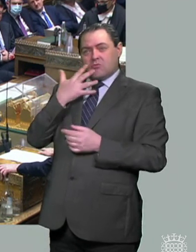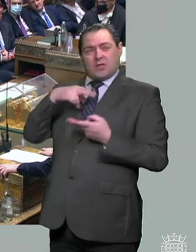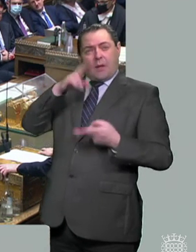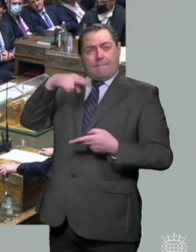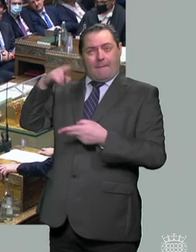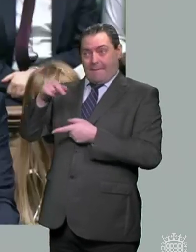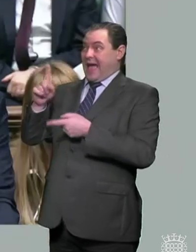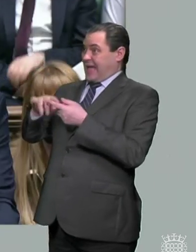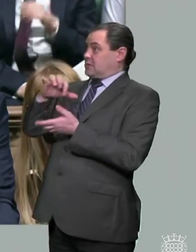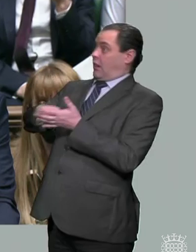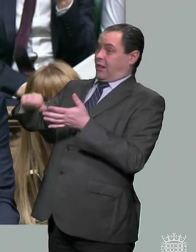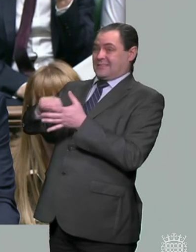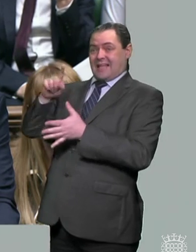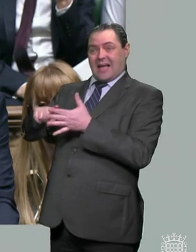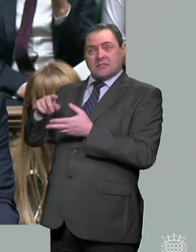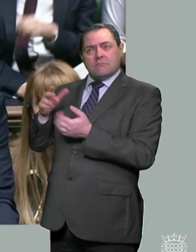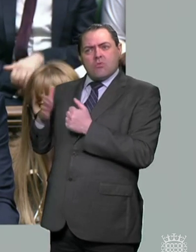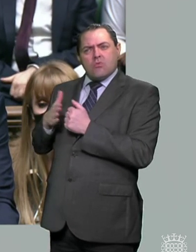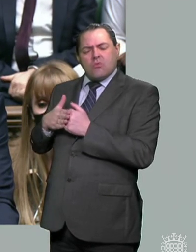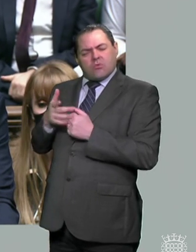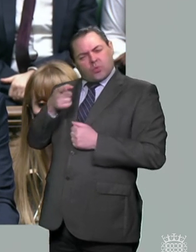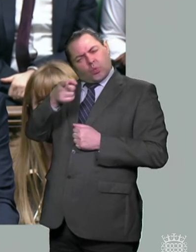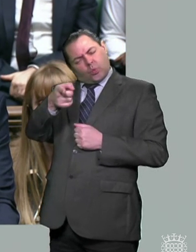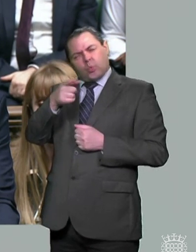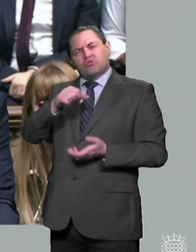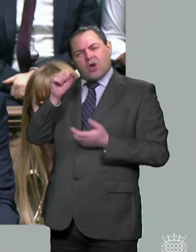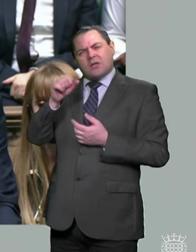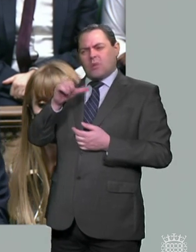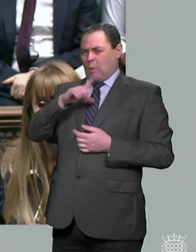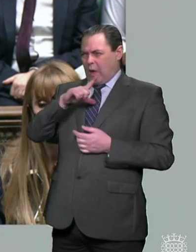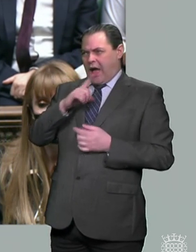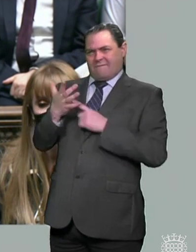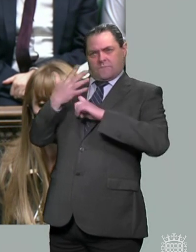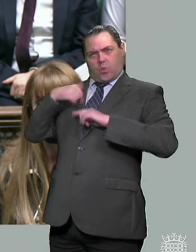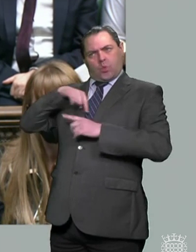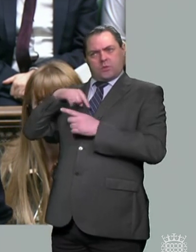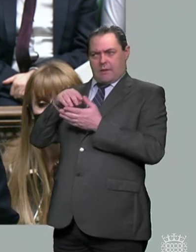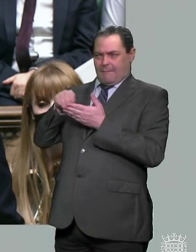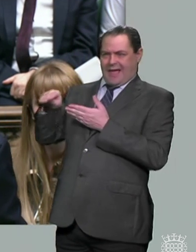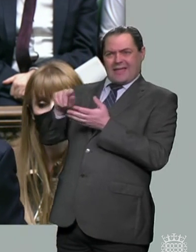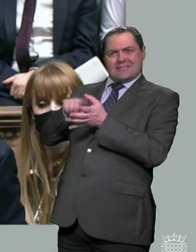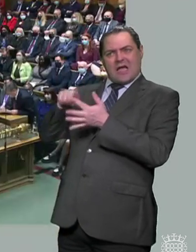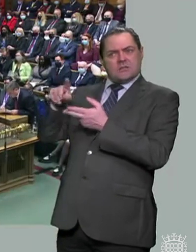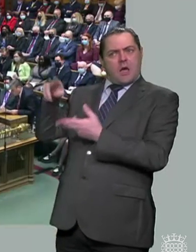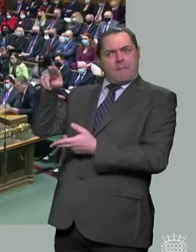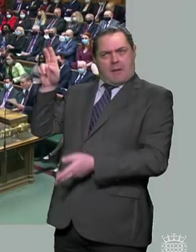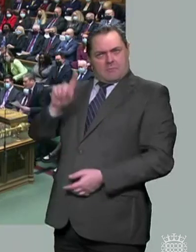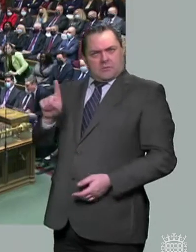I ask the Prime Minister again: why do he and the Chancellor keep raising taxes on working people?